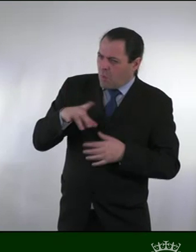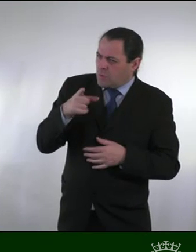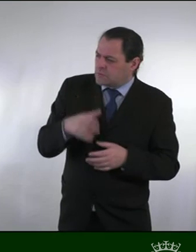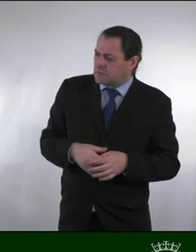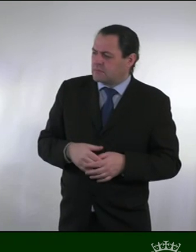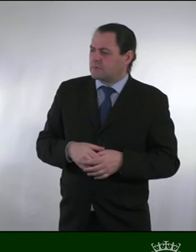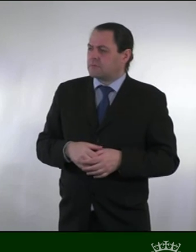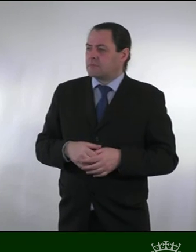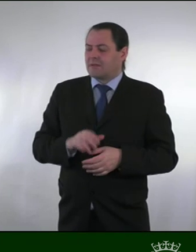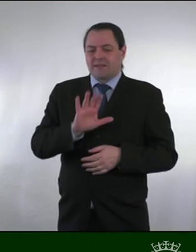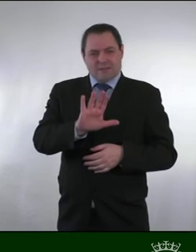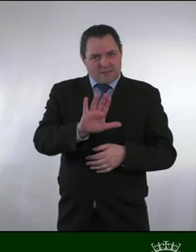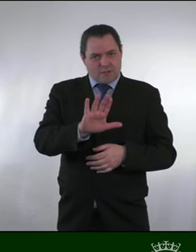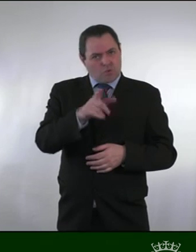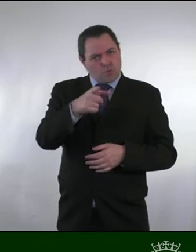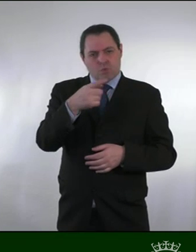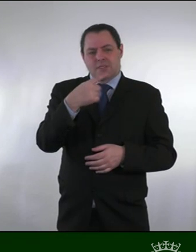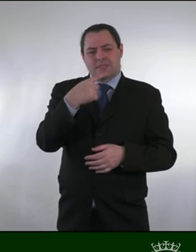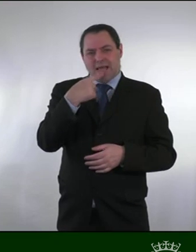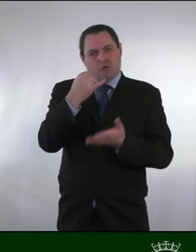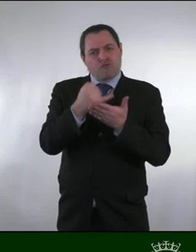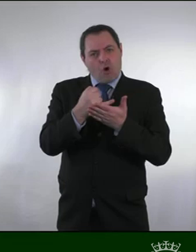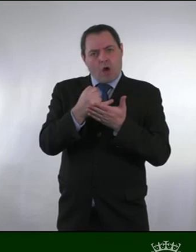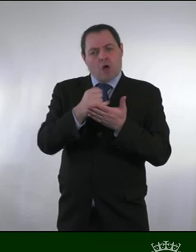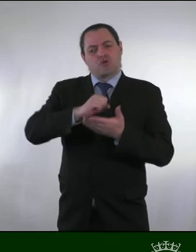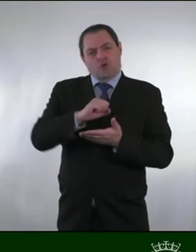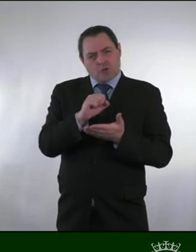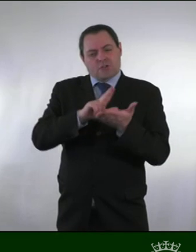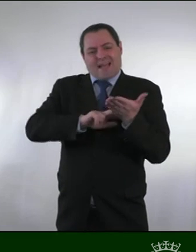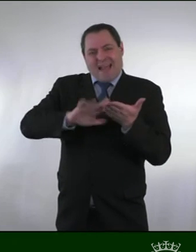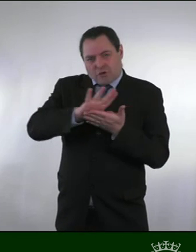It is the Scottish National party, Prime Minister. I know you keep having a memory lapse on it.